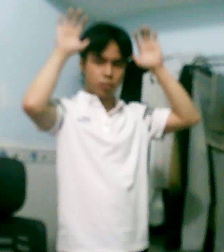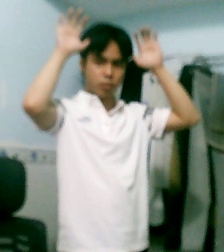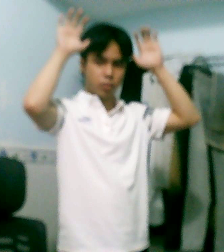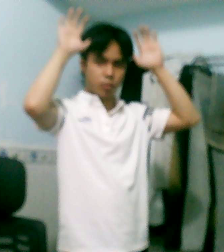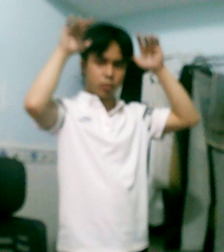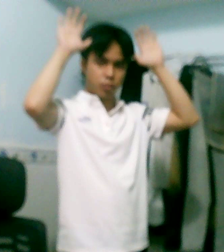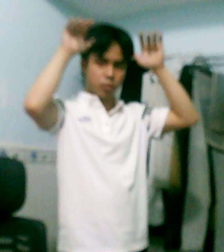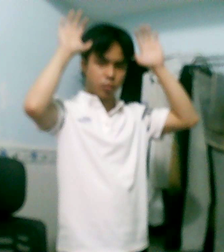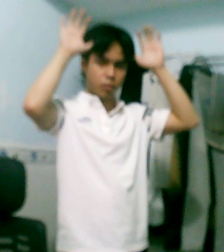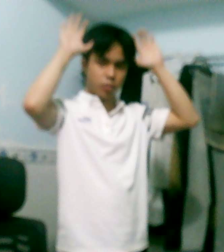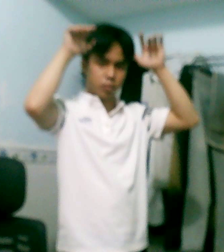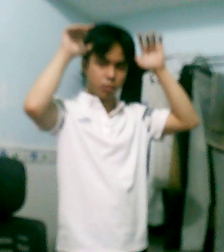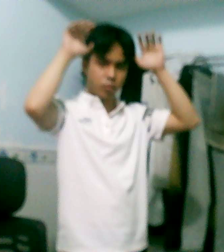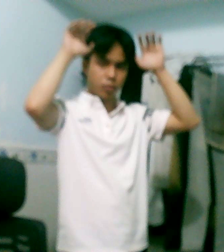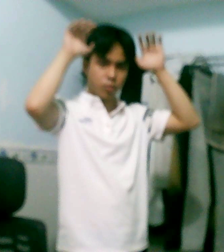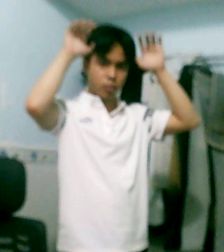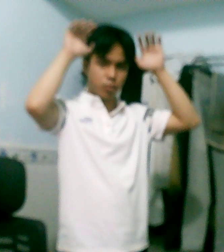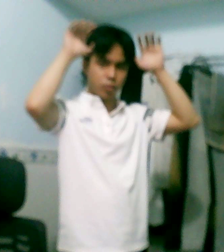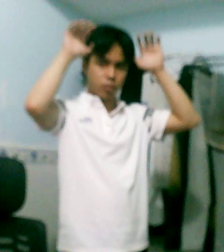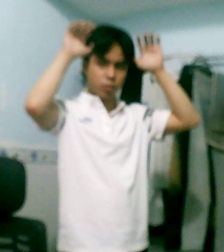cho